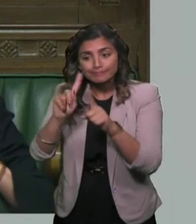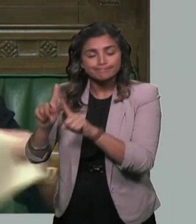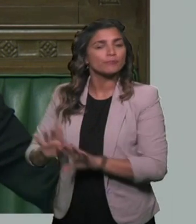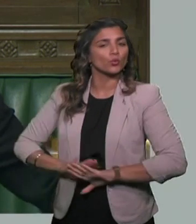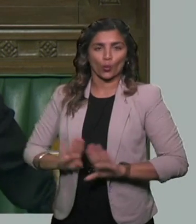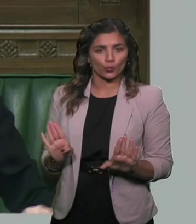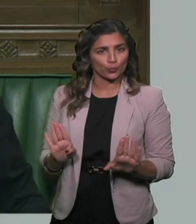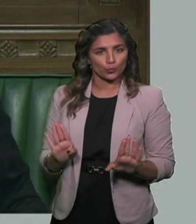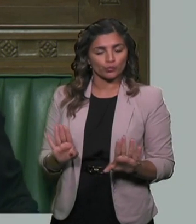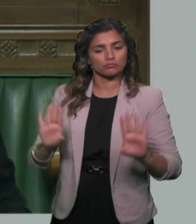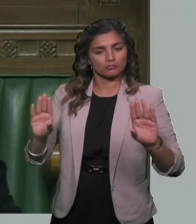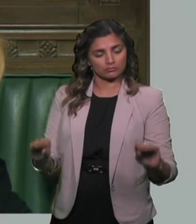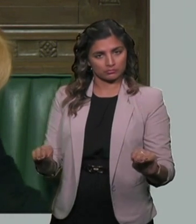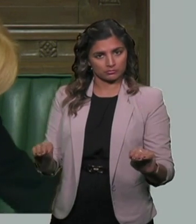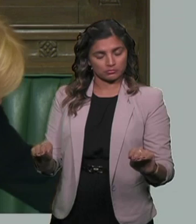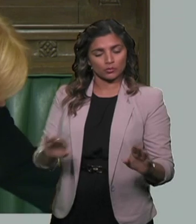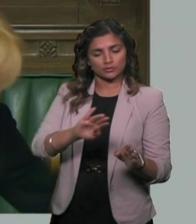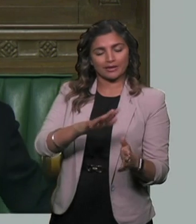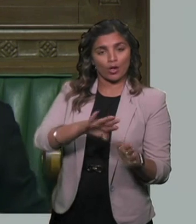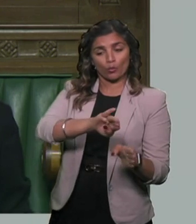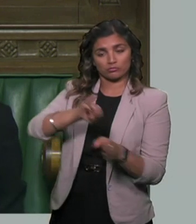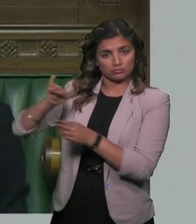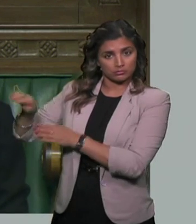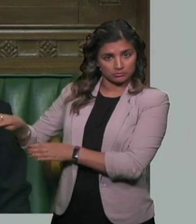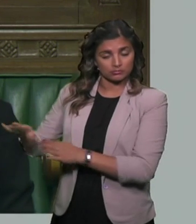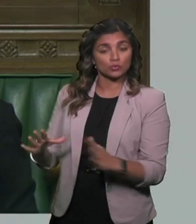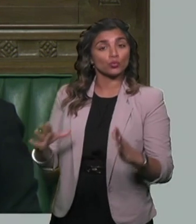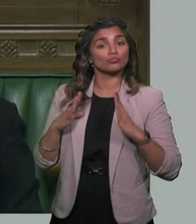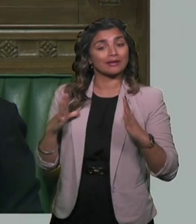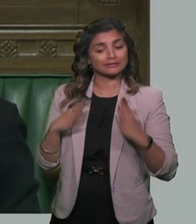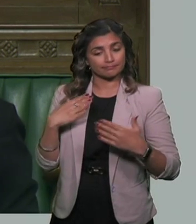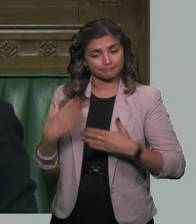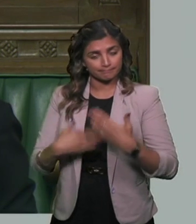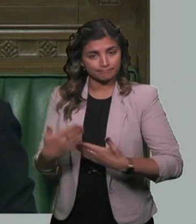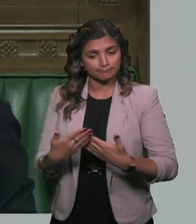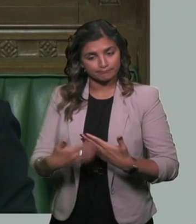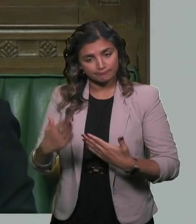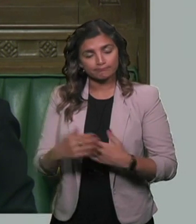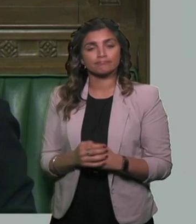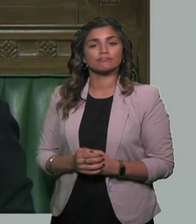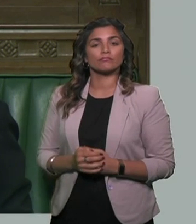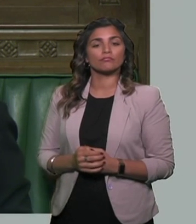We will now put aside all the matters we have just addressed and concentrate.